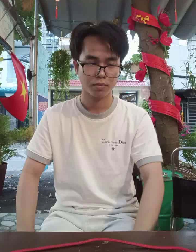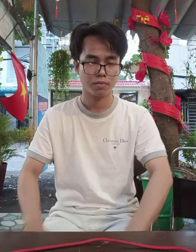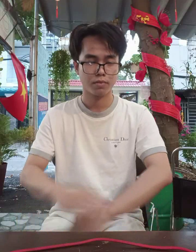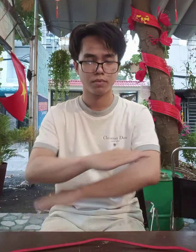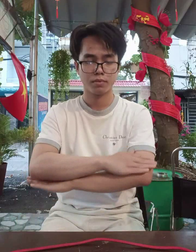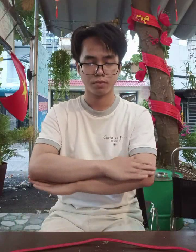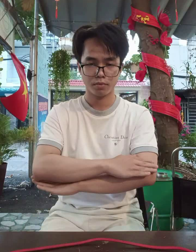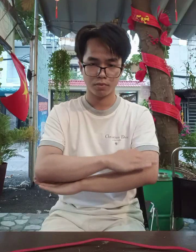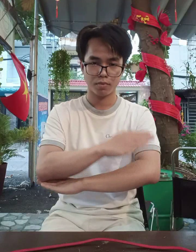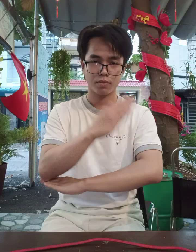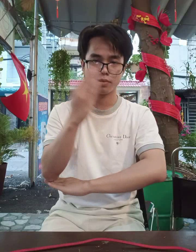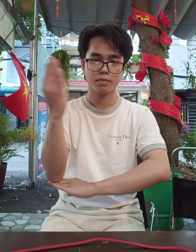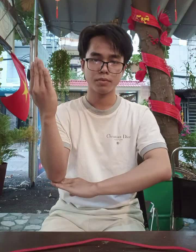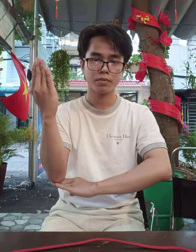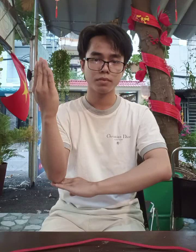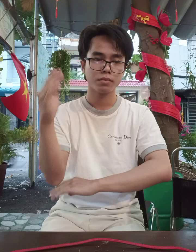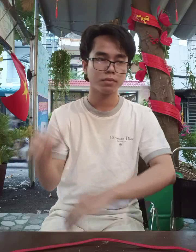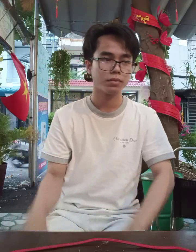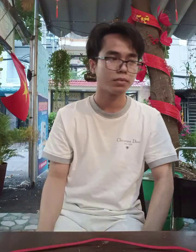buoi sang